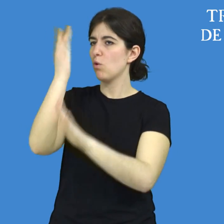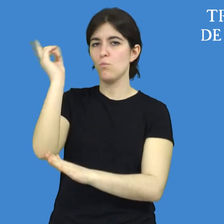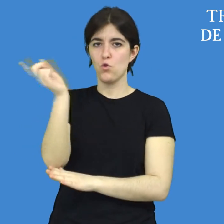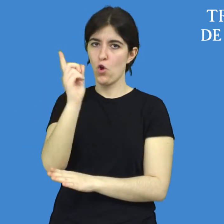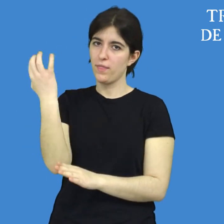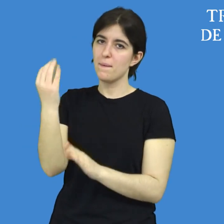no